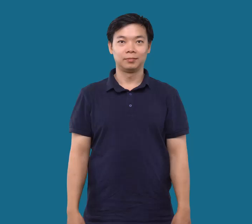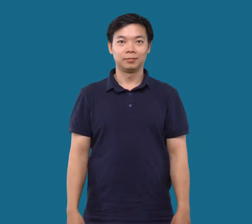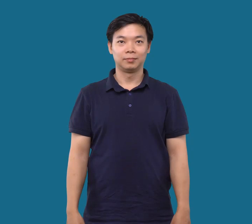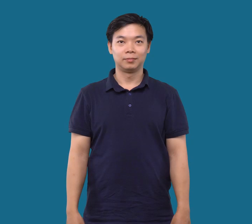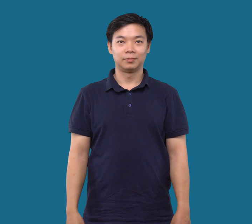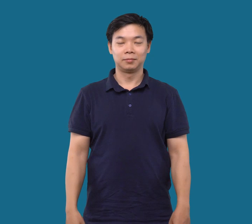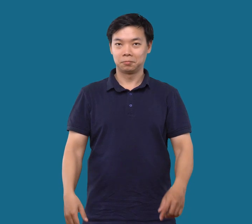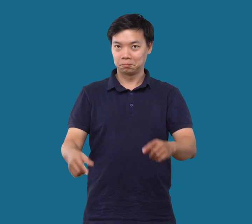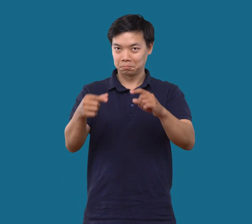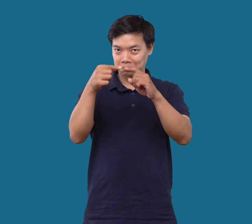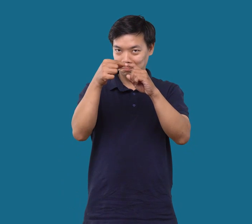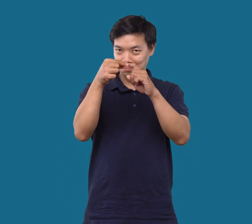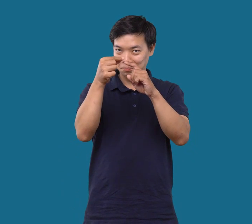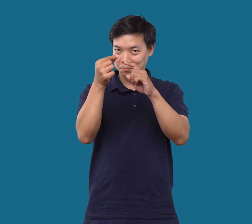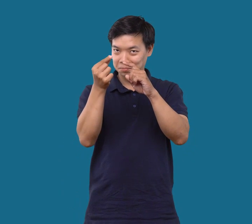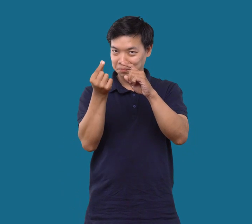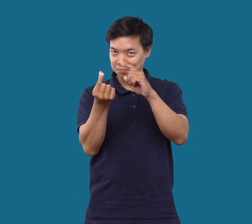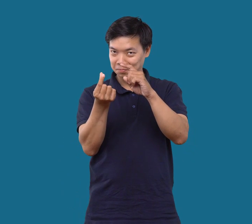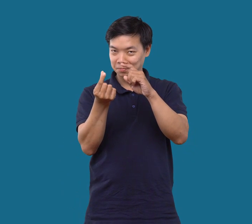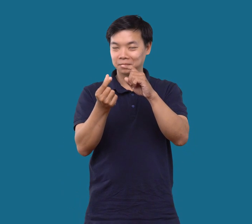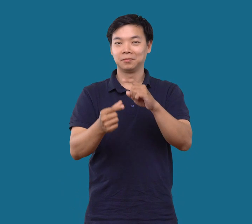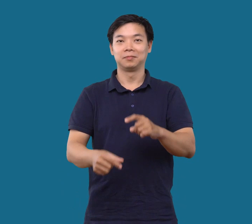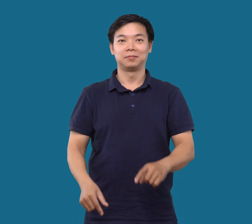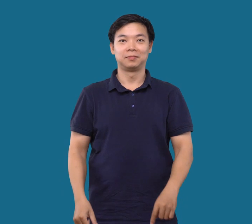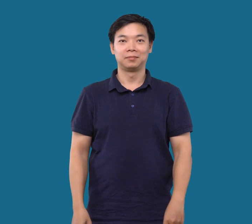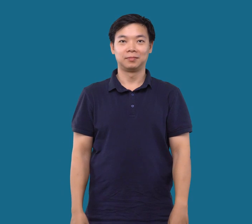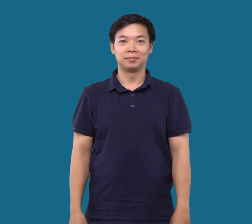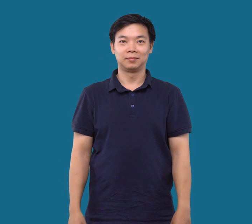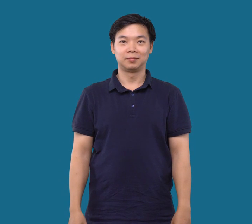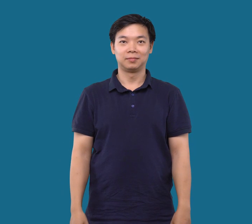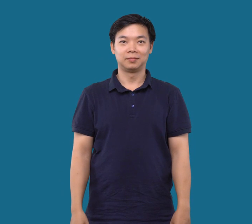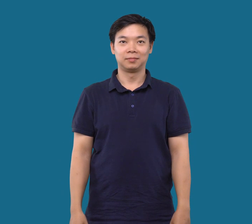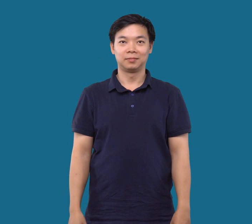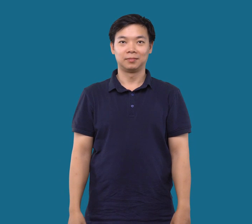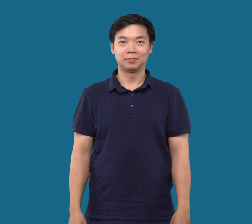móng vuốt